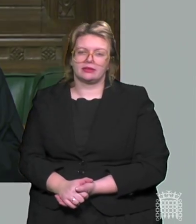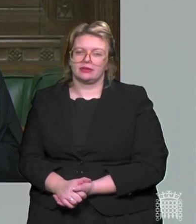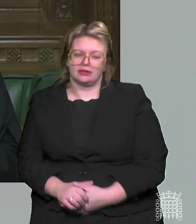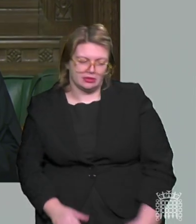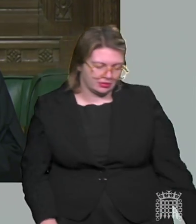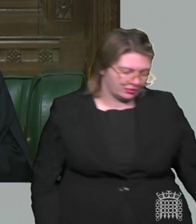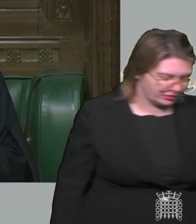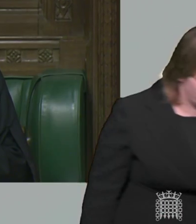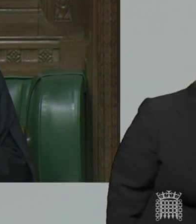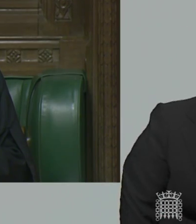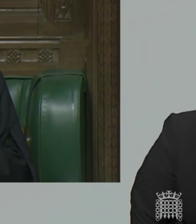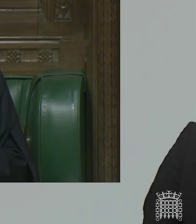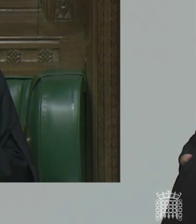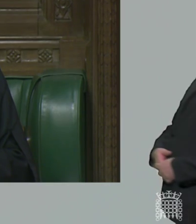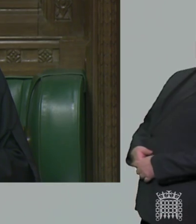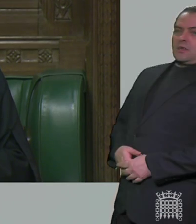I am grateful to my honourable and learned Friend for